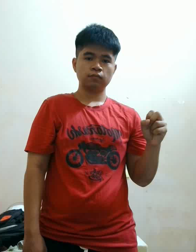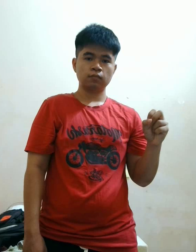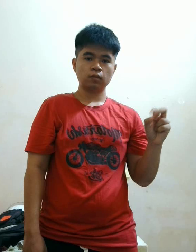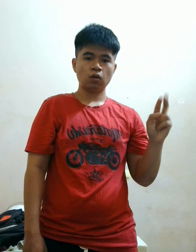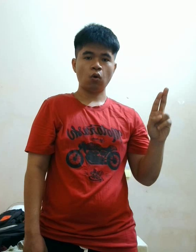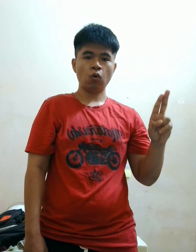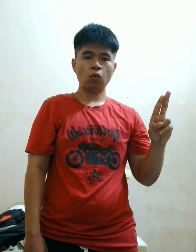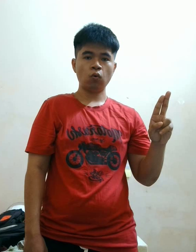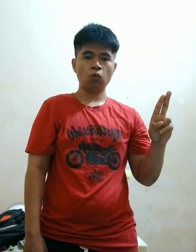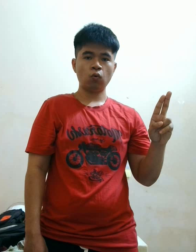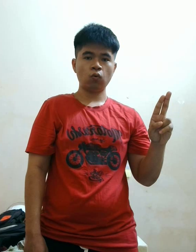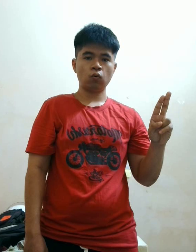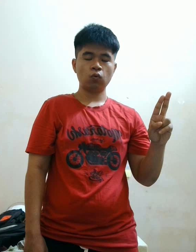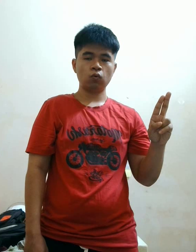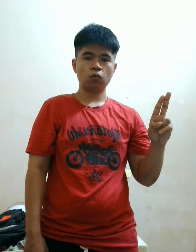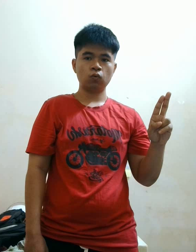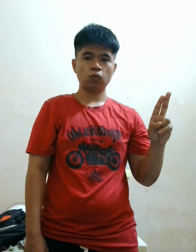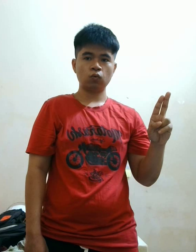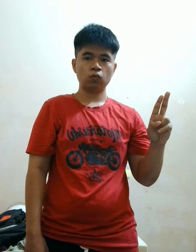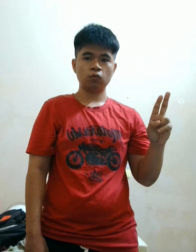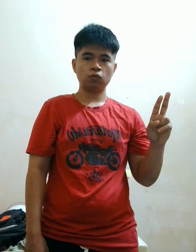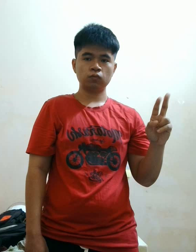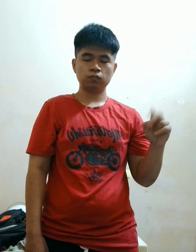u